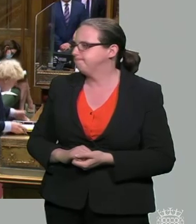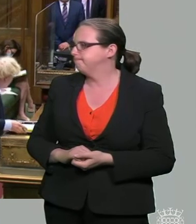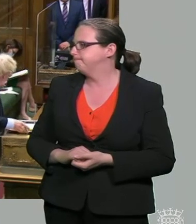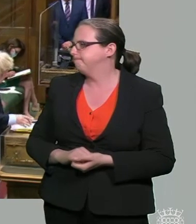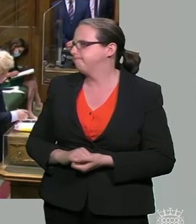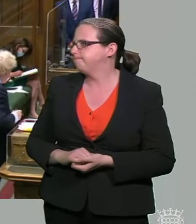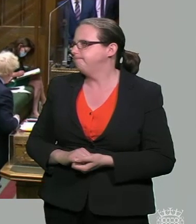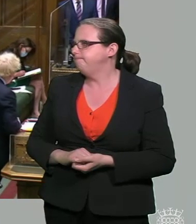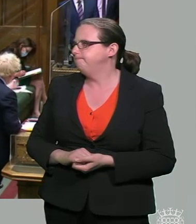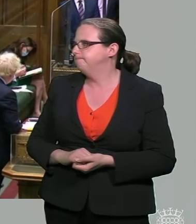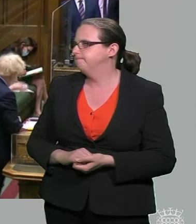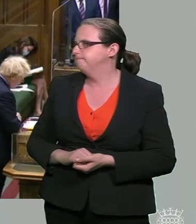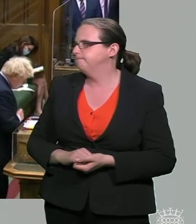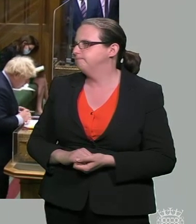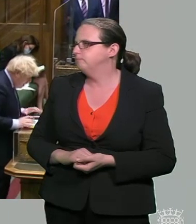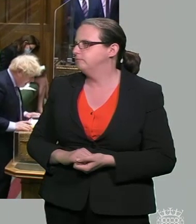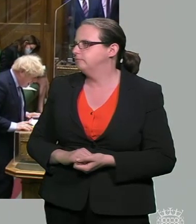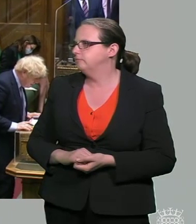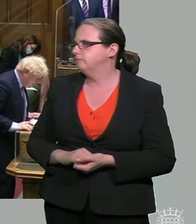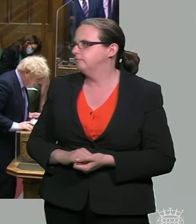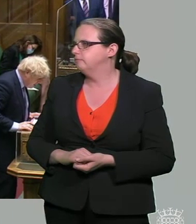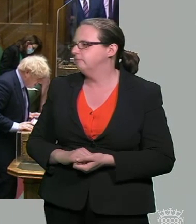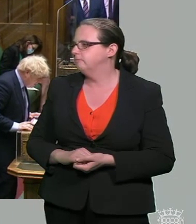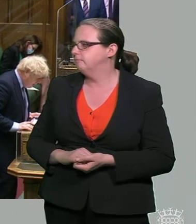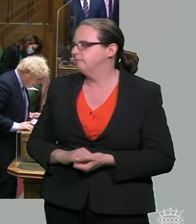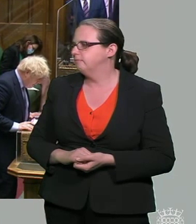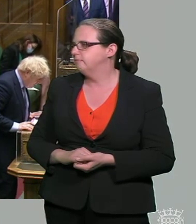Yes, I do—my honourable Friend is absolutely right.